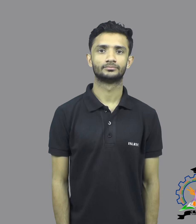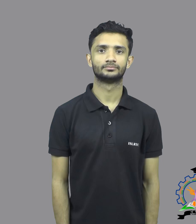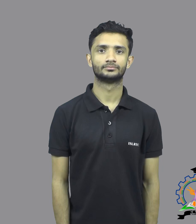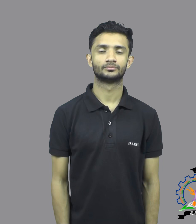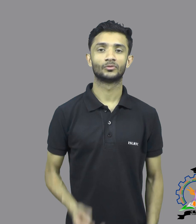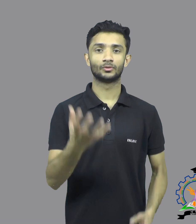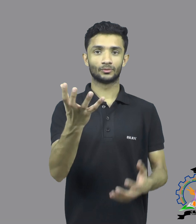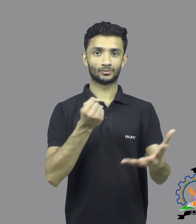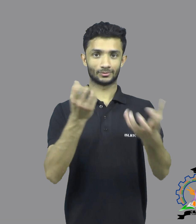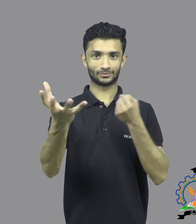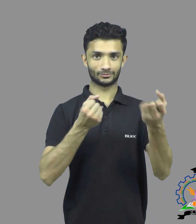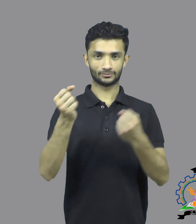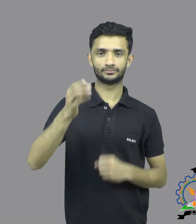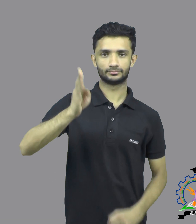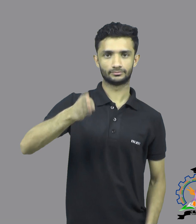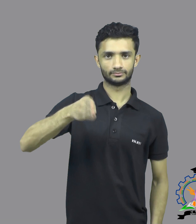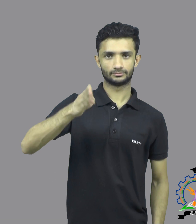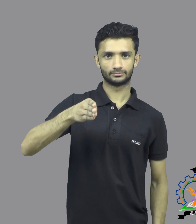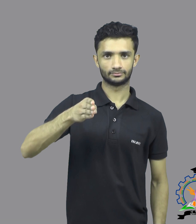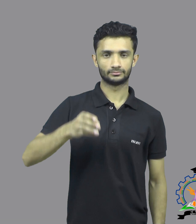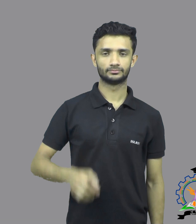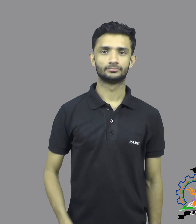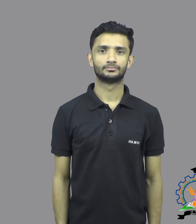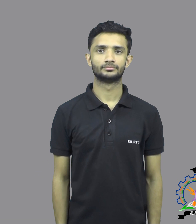Debit Card